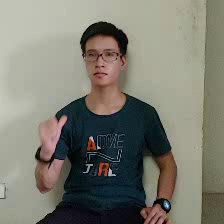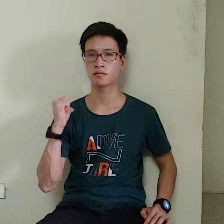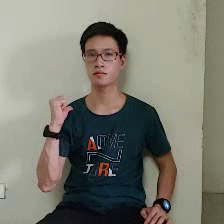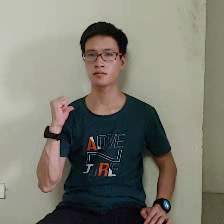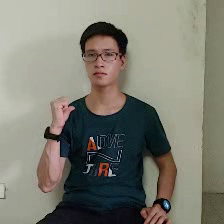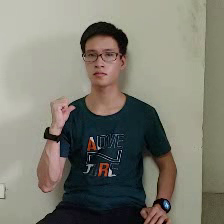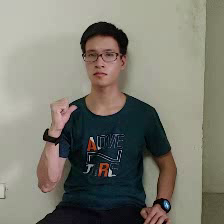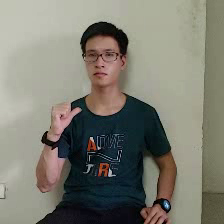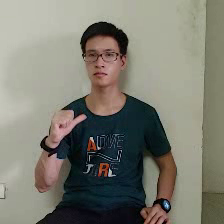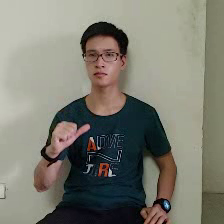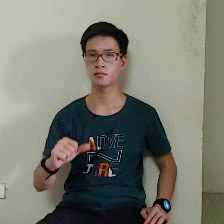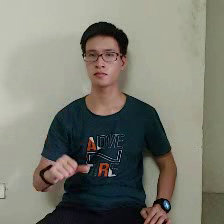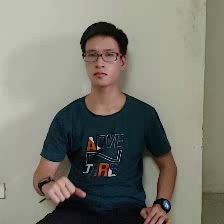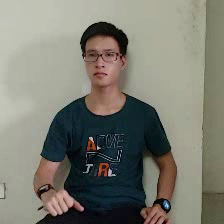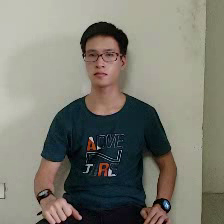Nghỉ ngơi